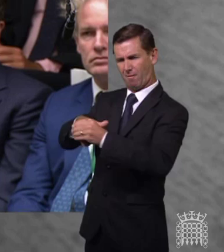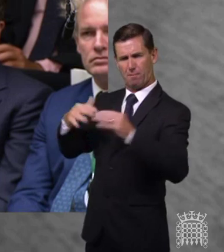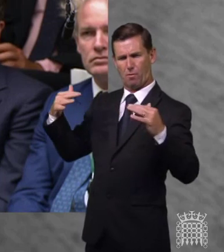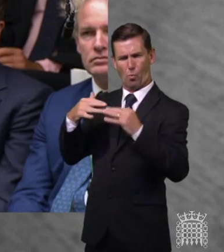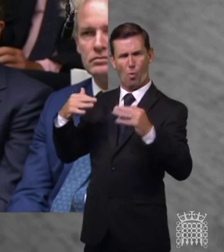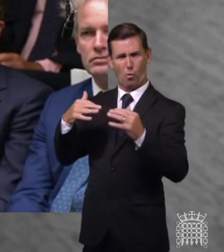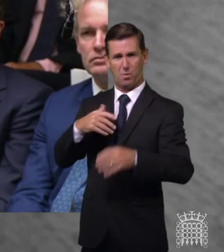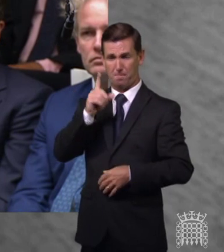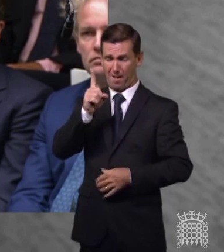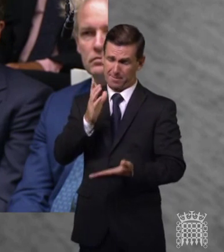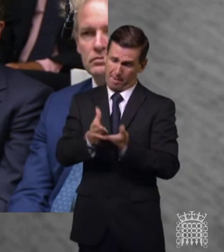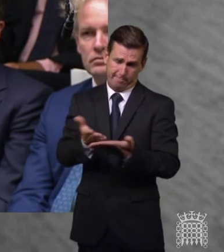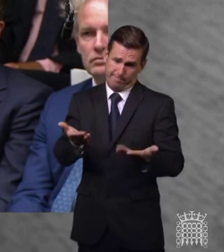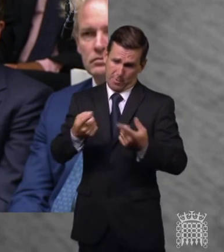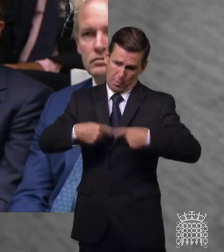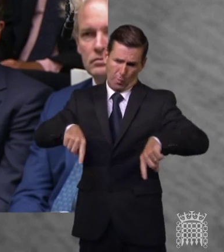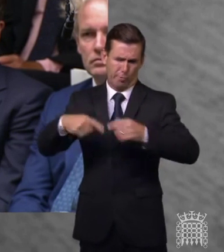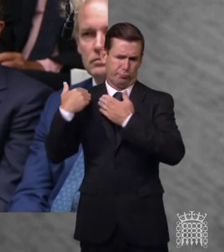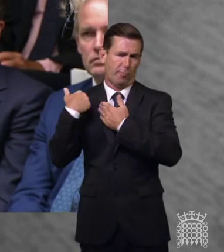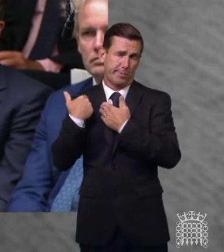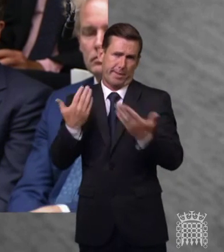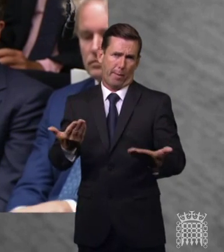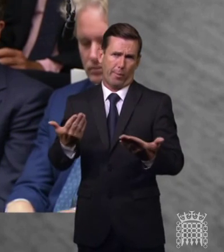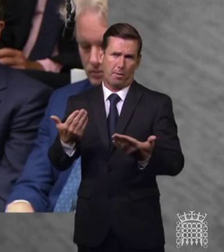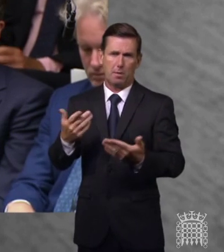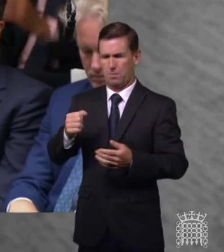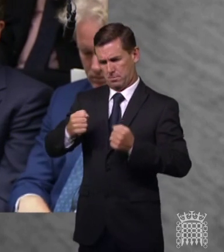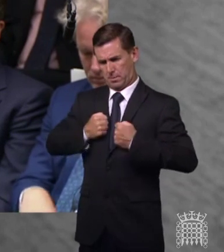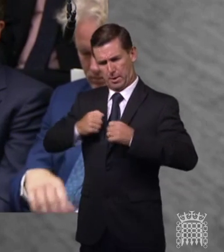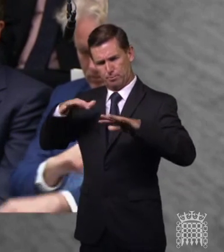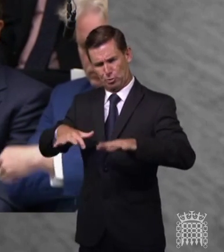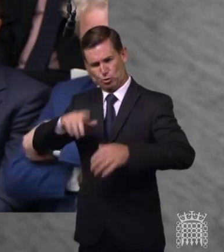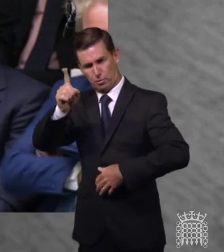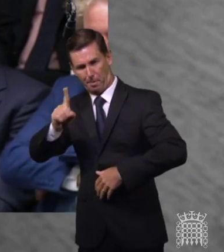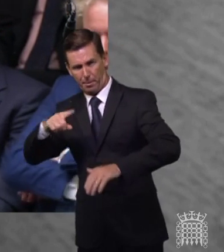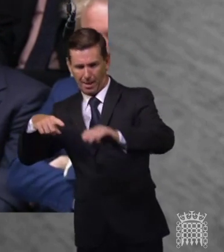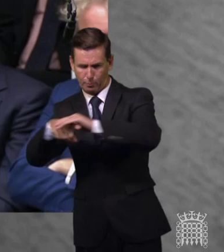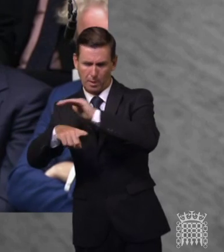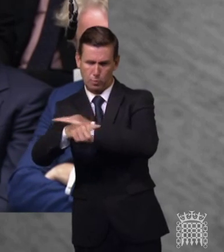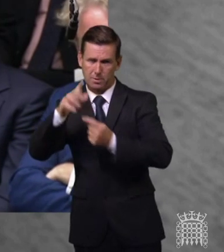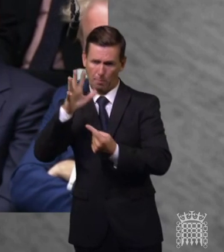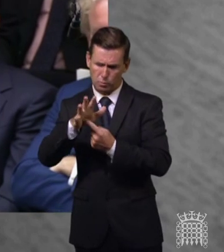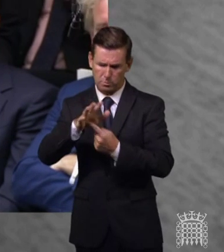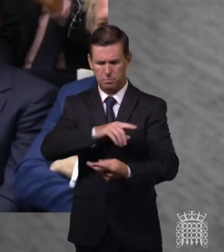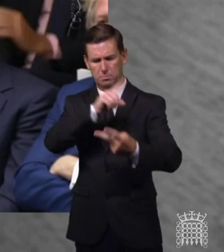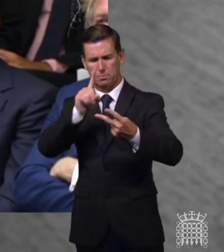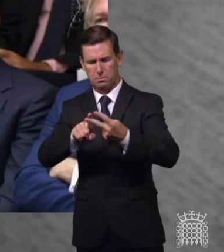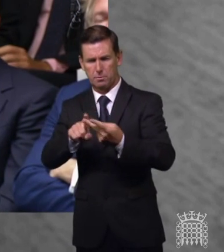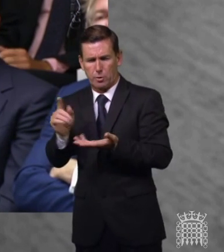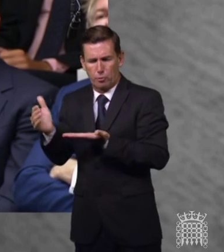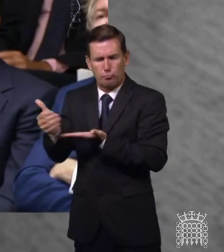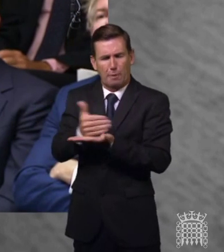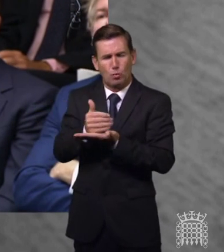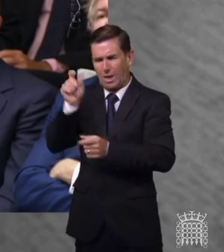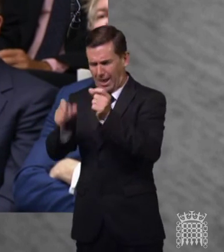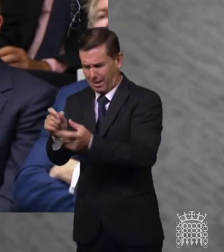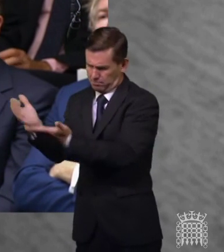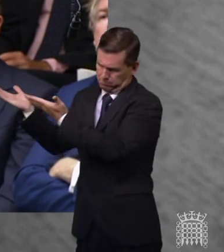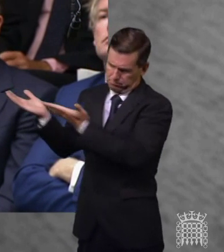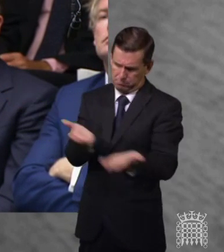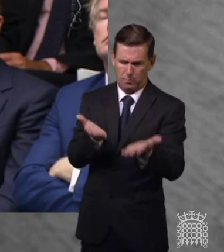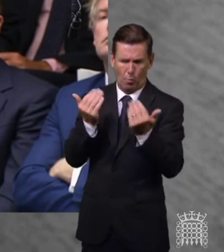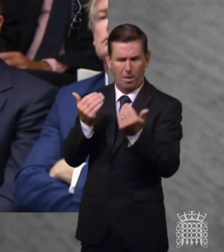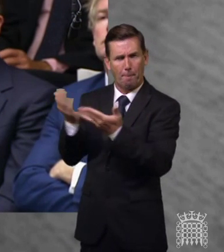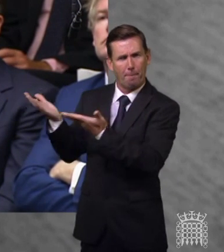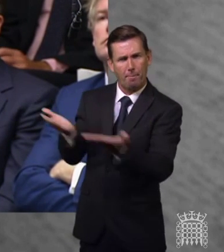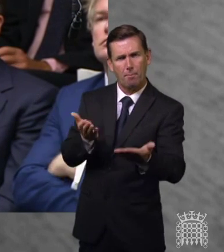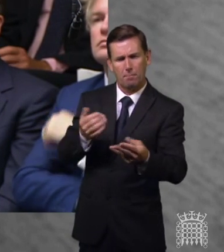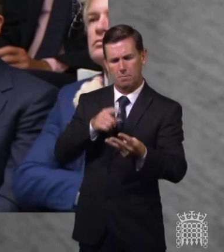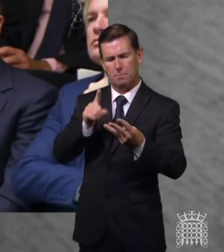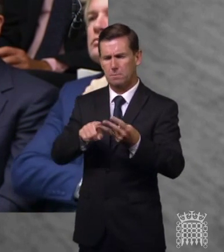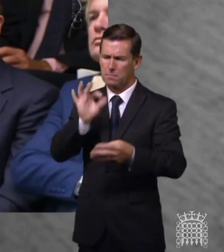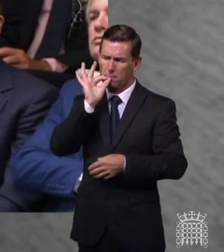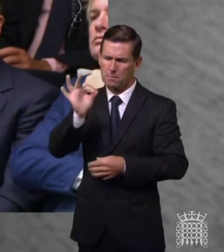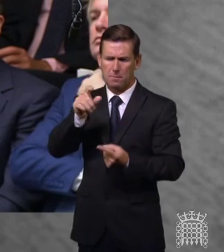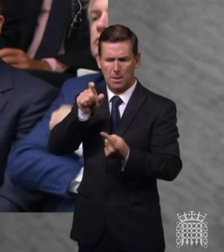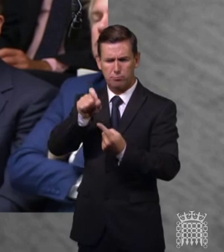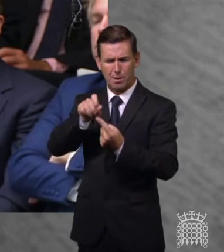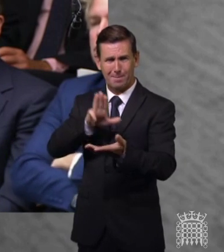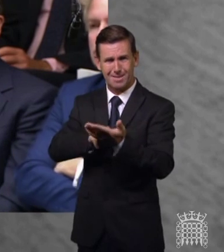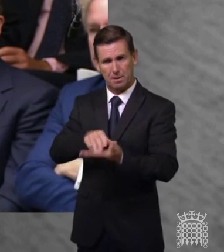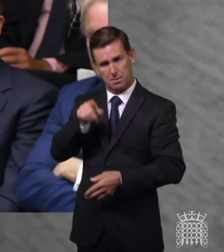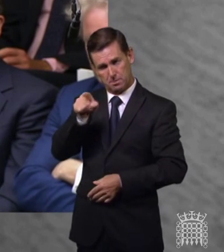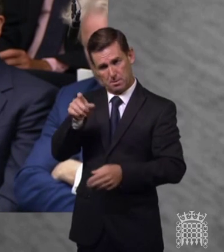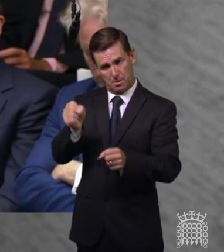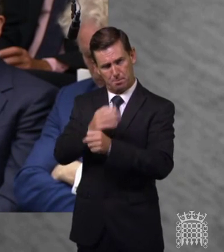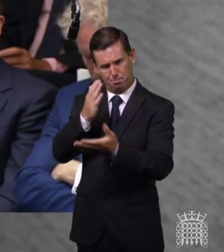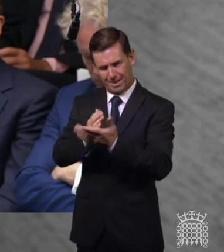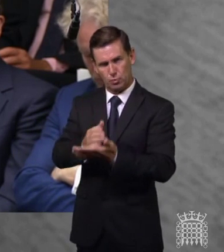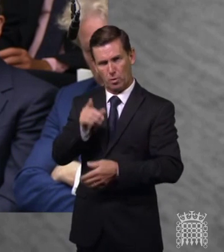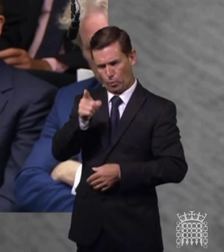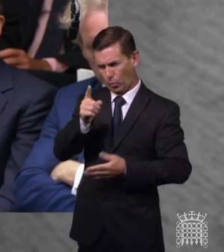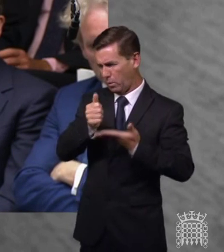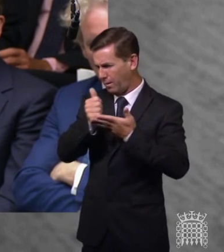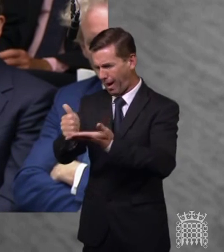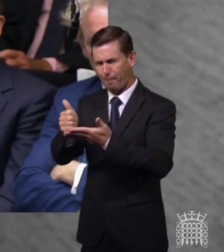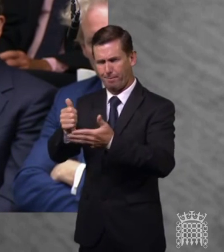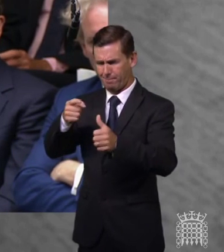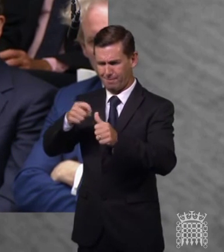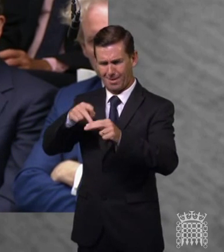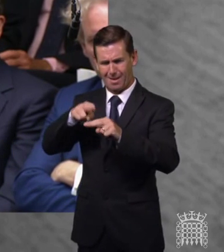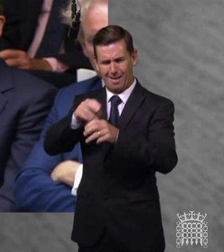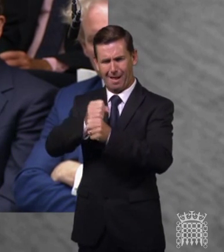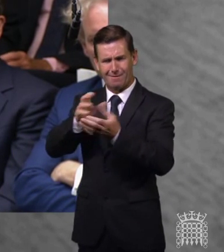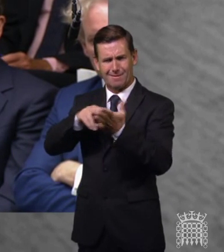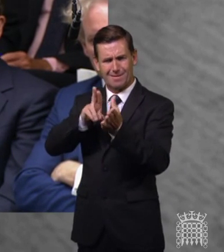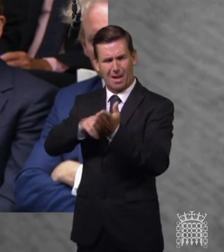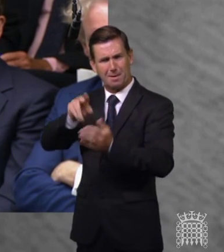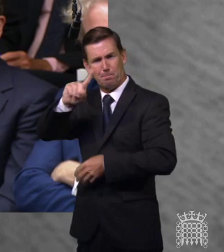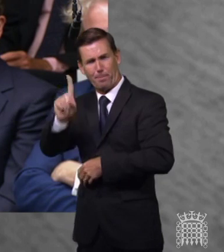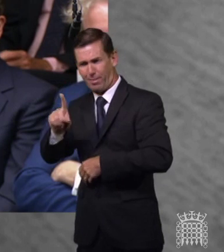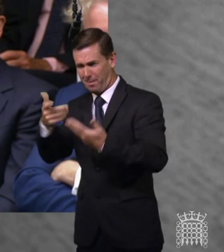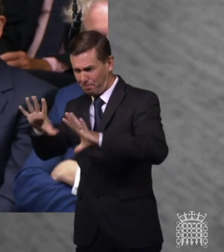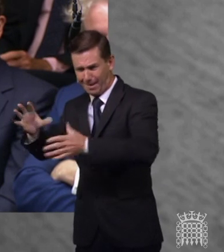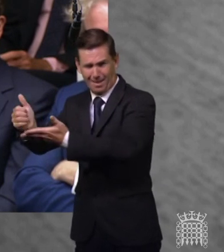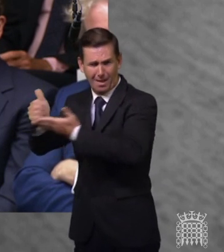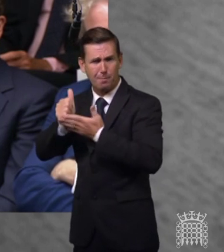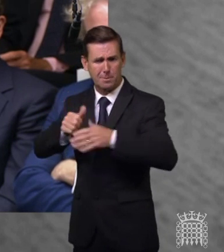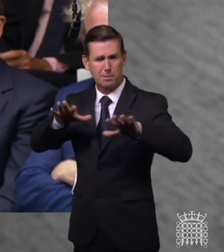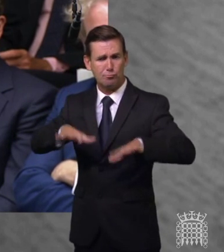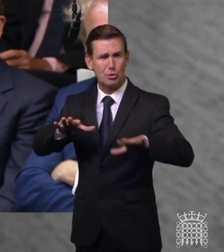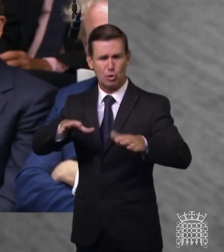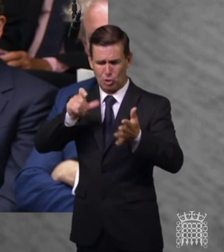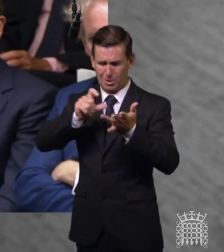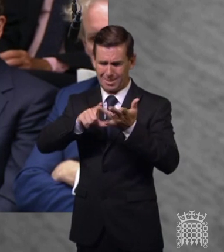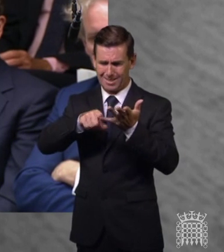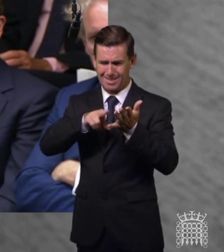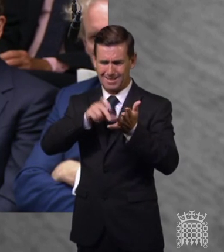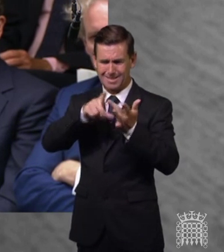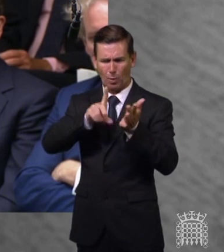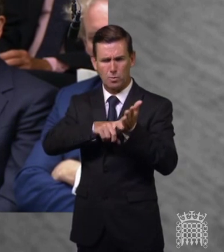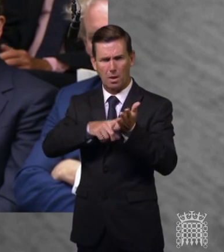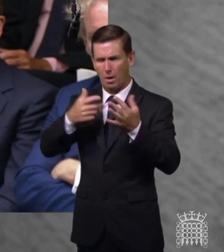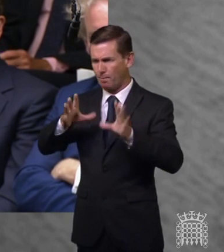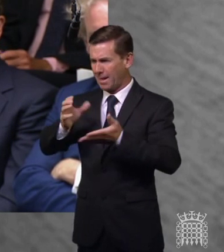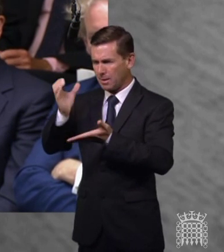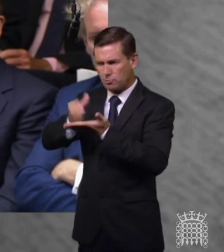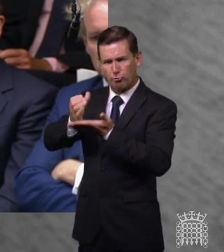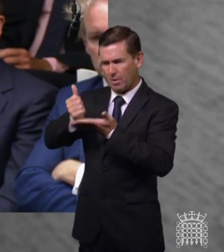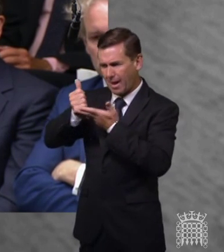Will the Prime Minister assure me that, in addition to getting our nationals out safely, and in offering a generous welcome to the many refugees, all necessary resources will be given to those Afghans and others who helped the British Council in its work, including the promotion of women’s rights?